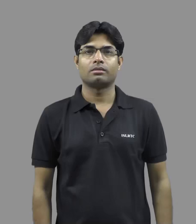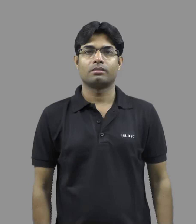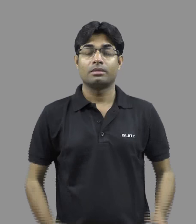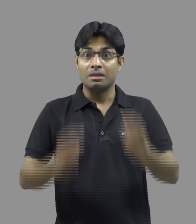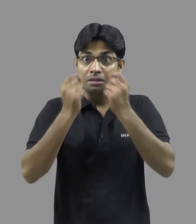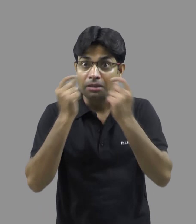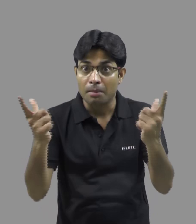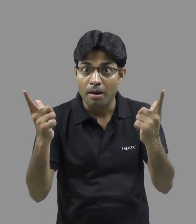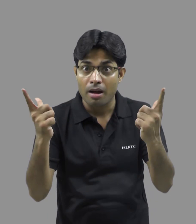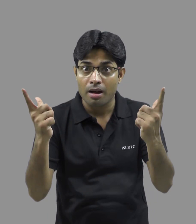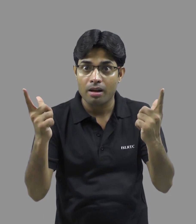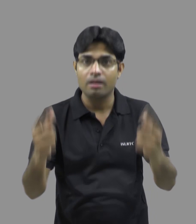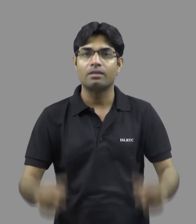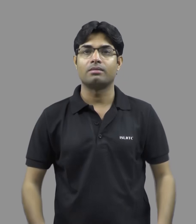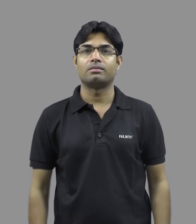Surprise